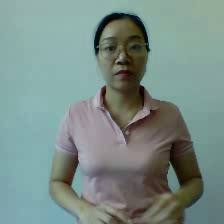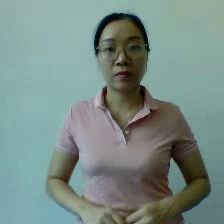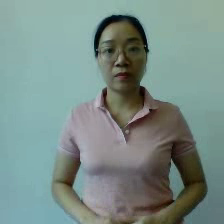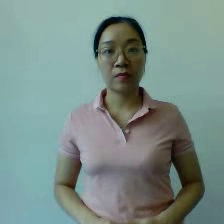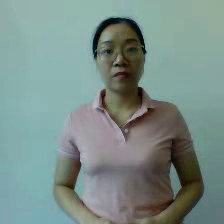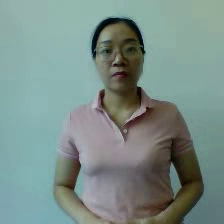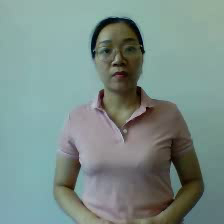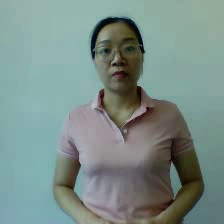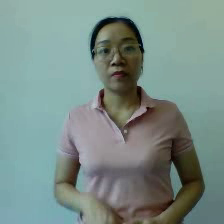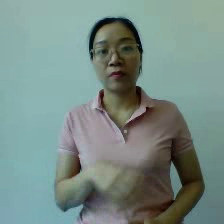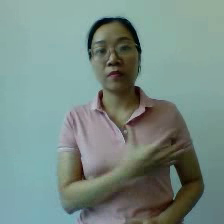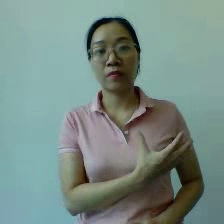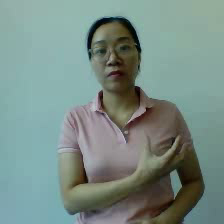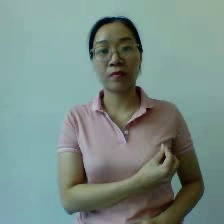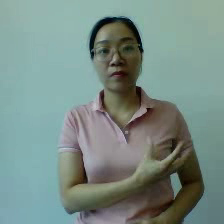Xúc động